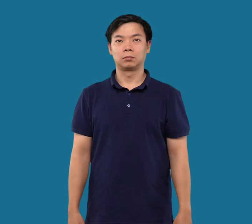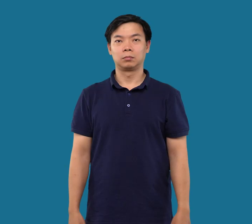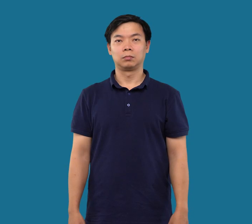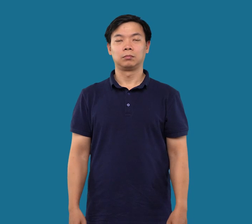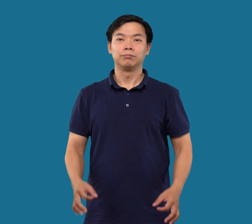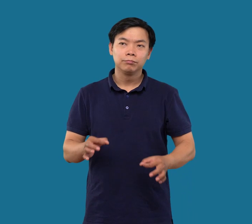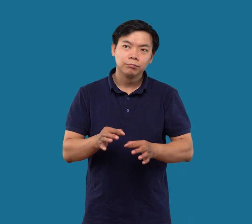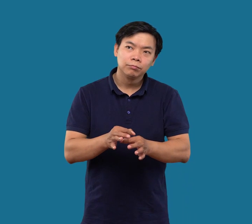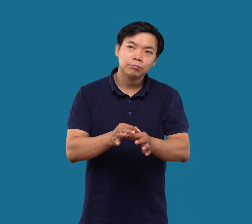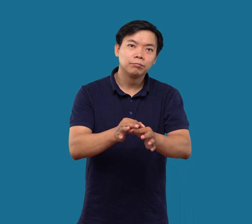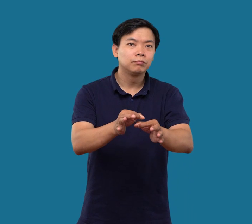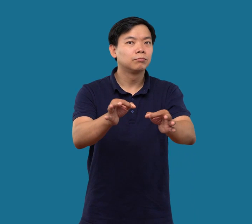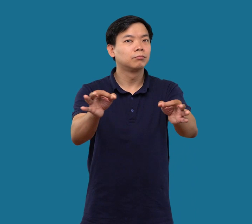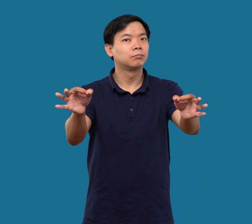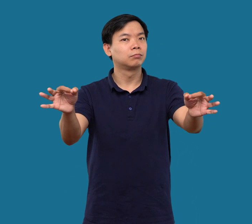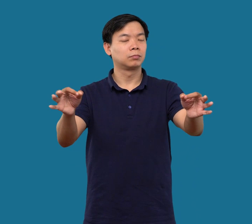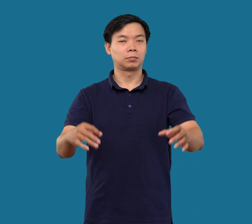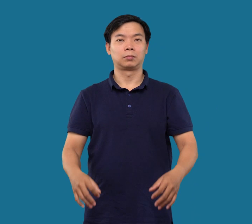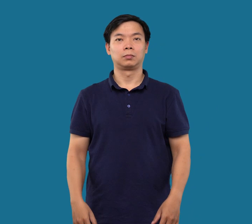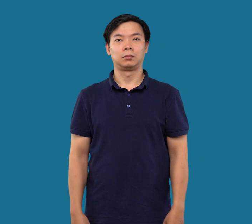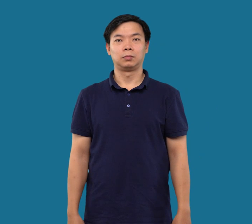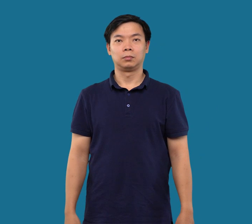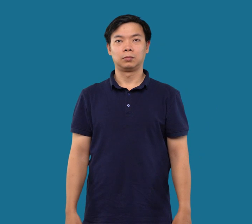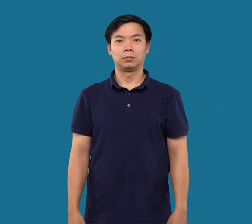vắng lặng